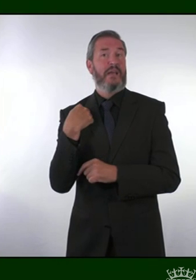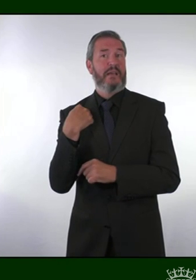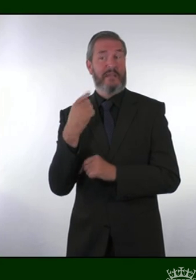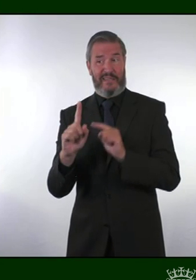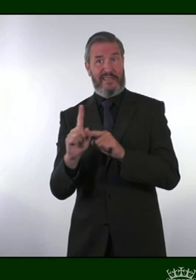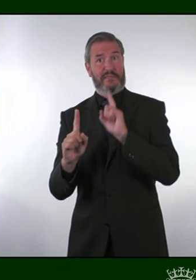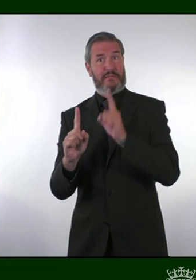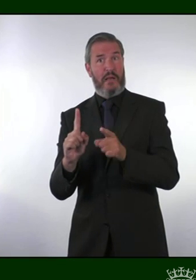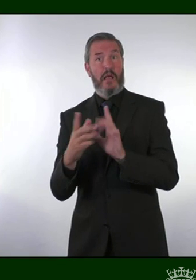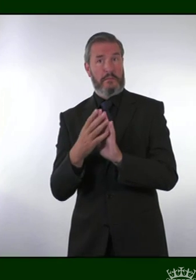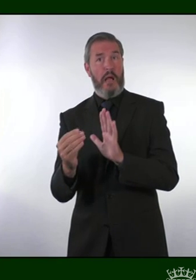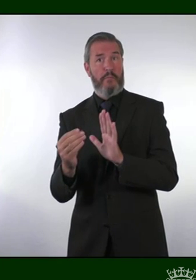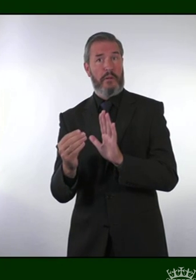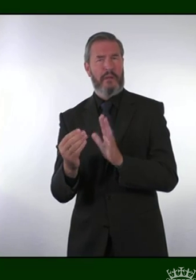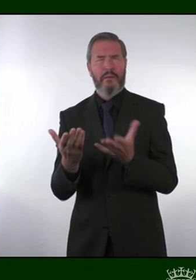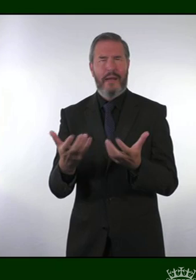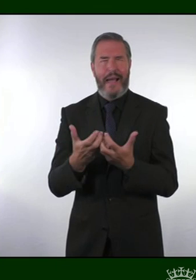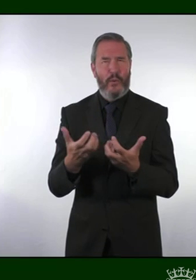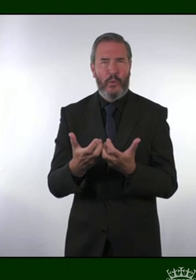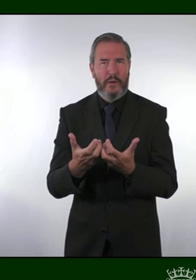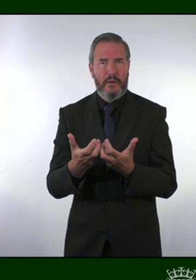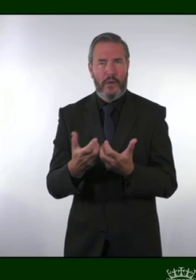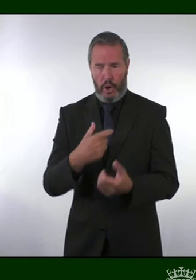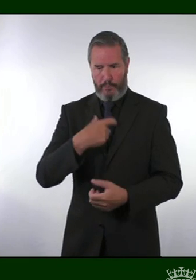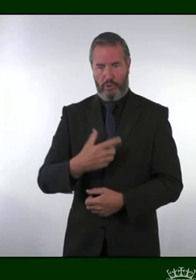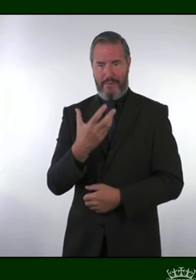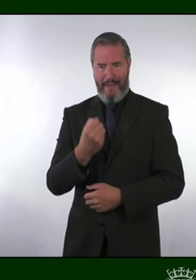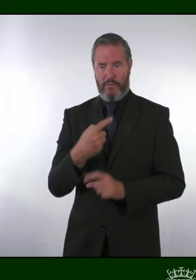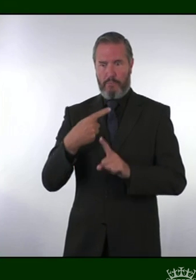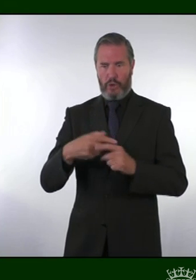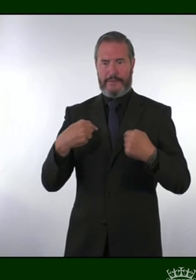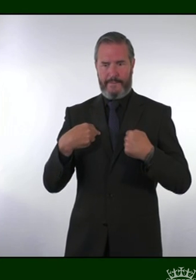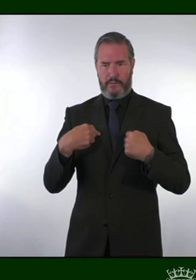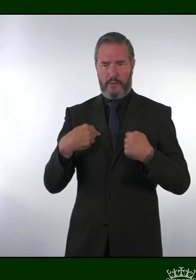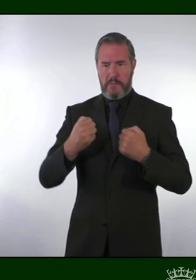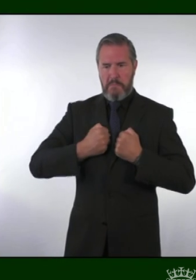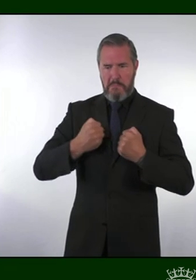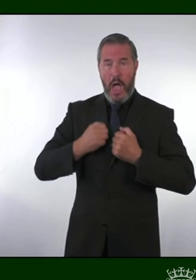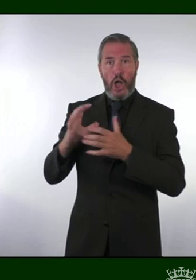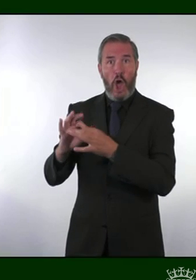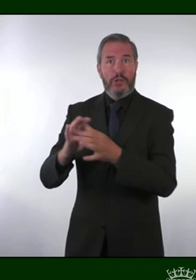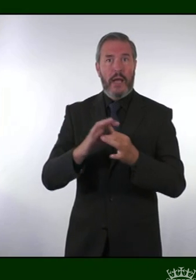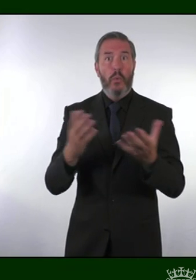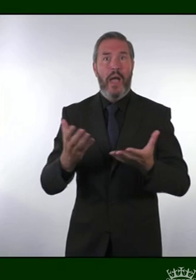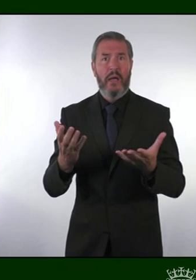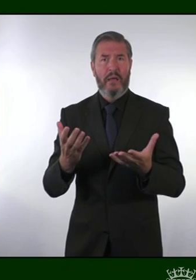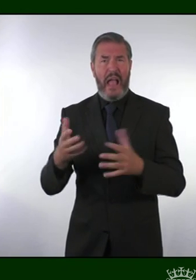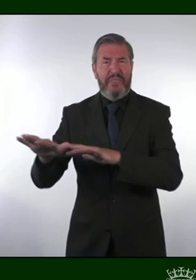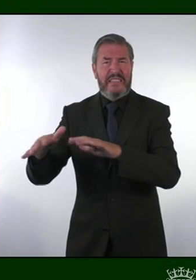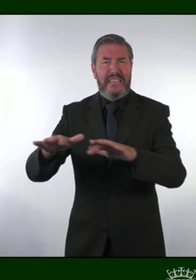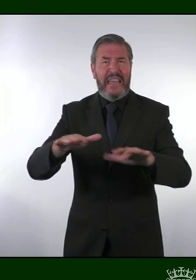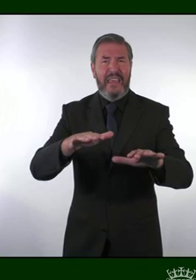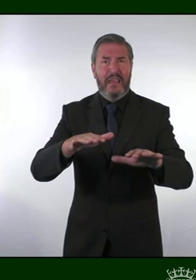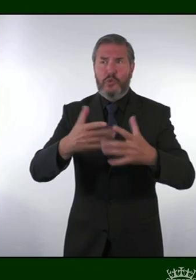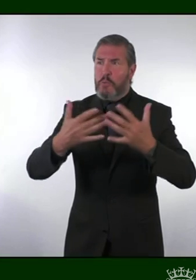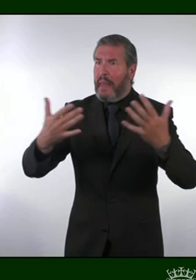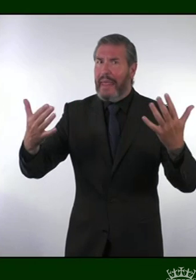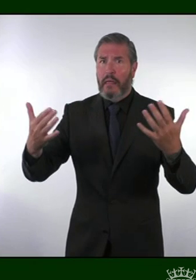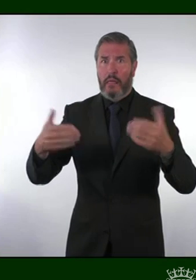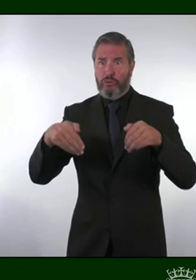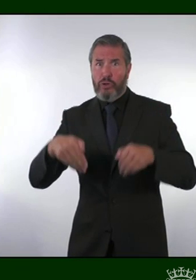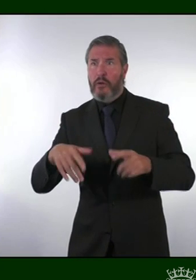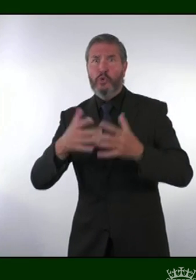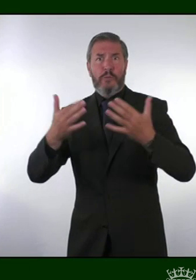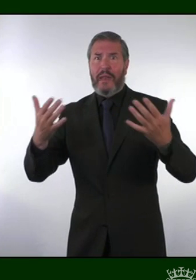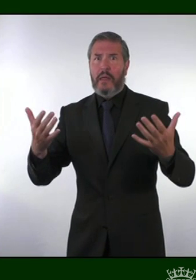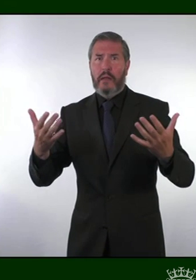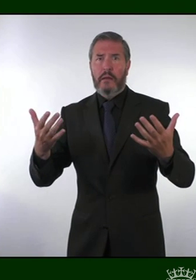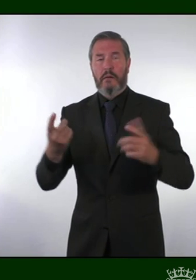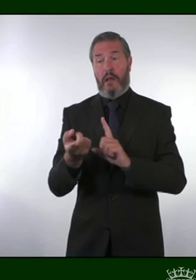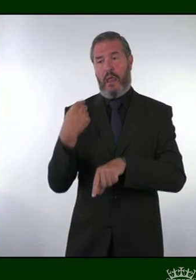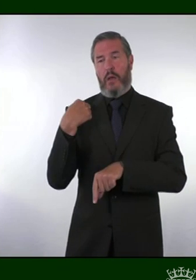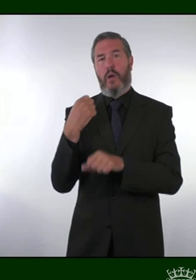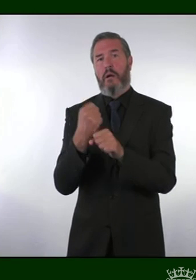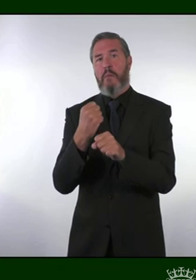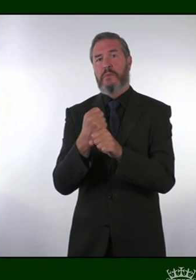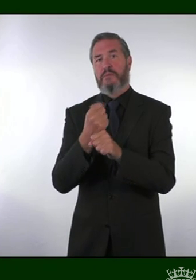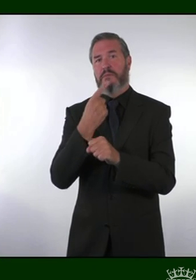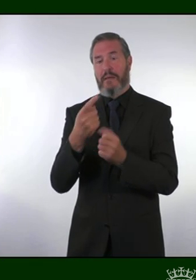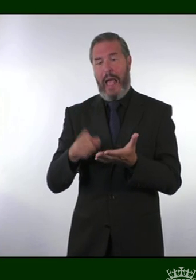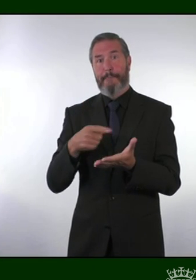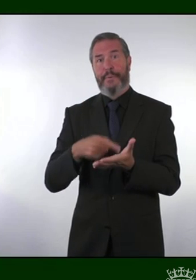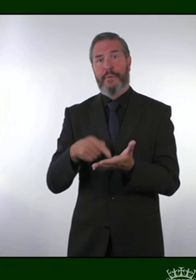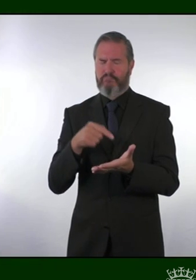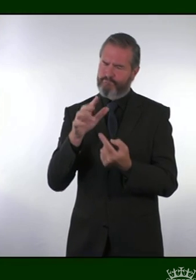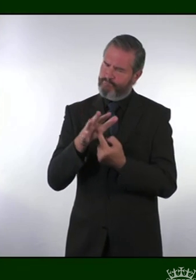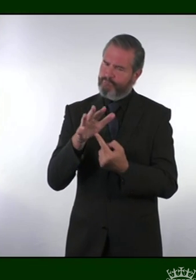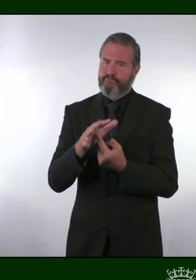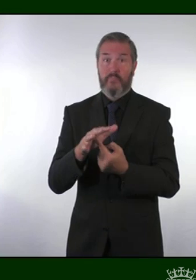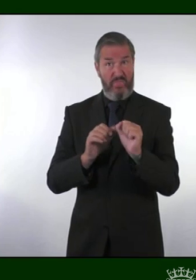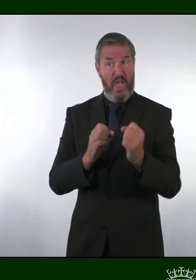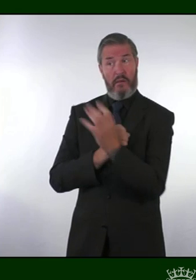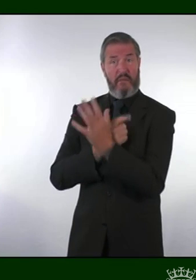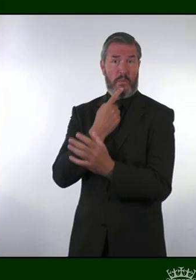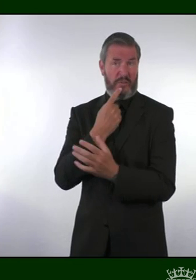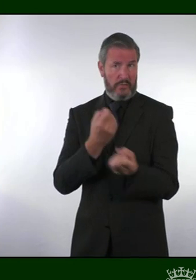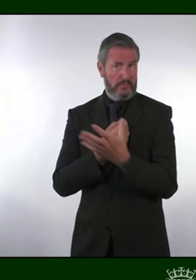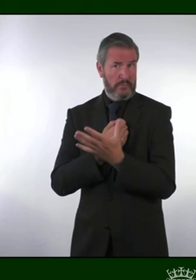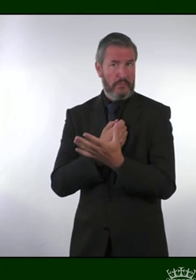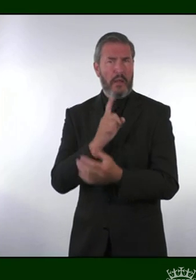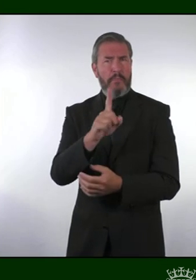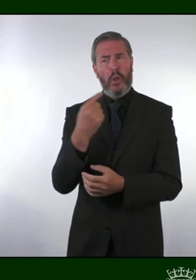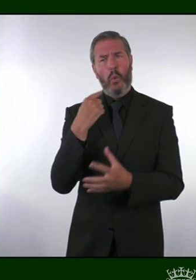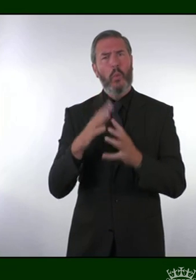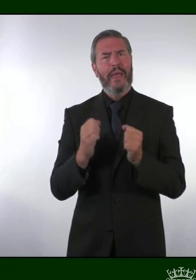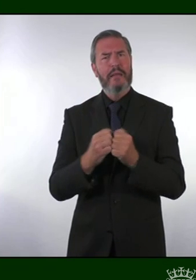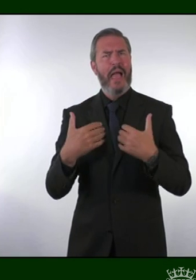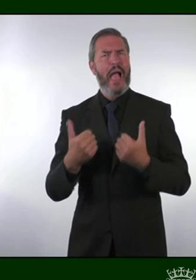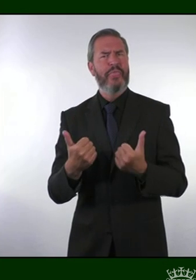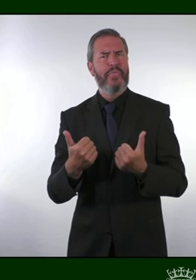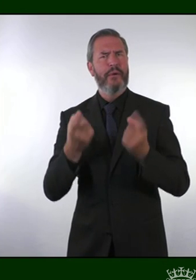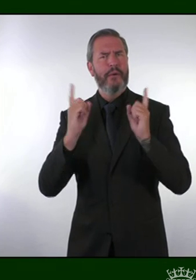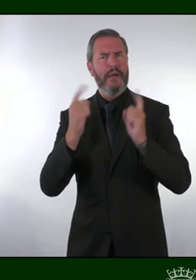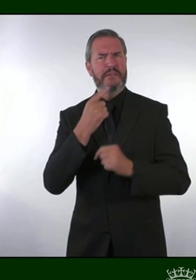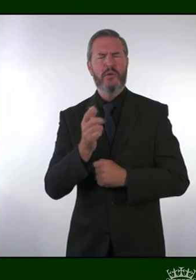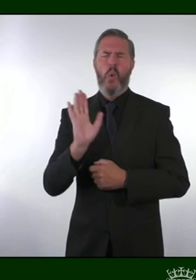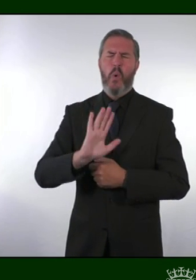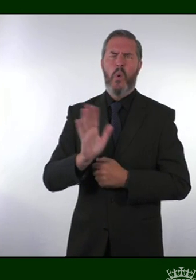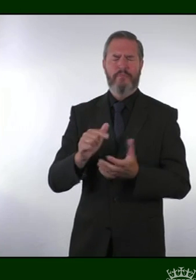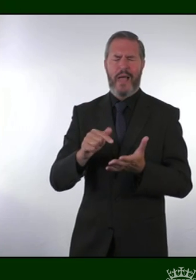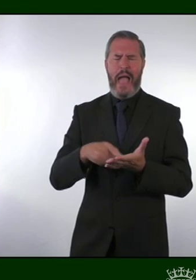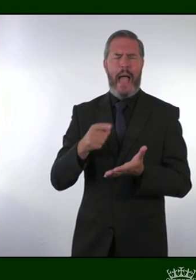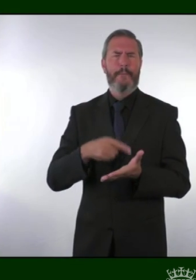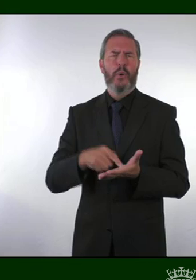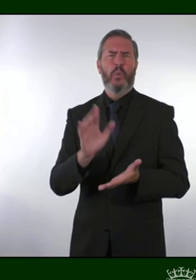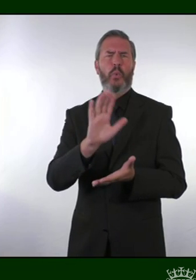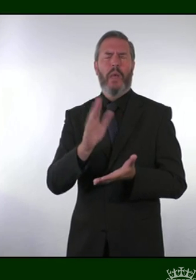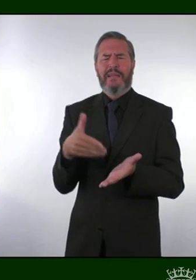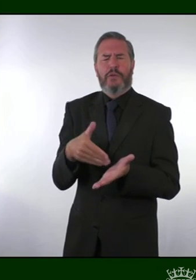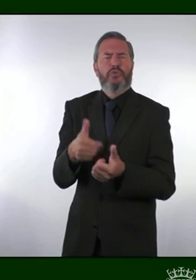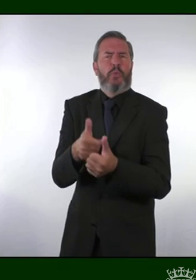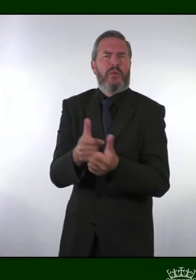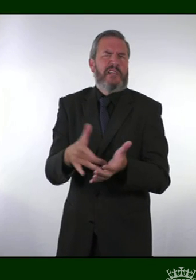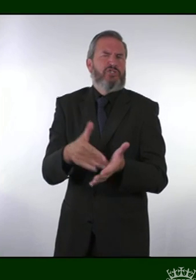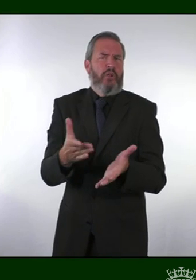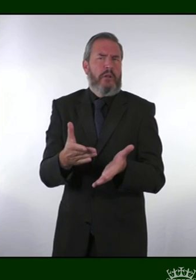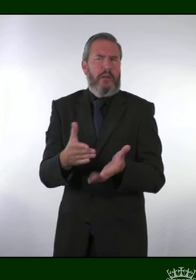He gave the example, “How on earth do you trace everyone in close contact at a seafront or in a park without an app?” Up until last week, the Government maintained that the app was “critical”—another of their slides—but at the weekend the Health Secretary downplayed the app, saying it was only ever additional support.